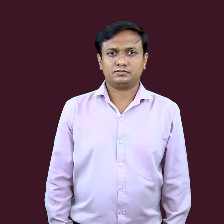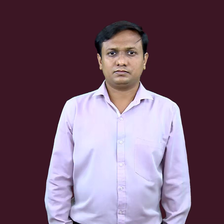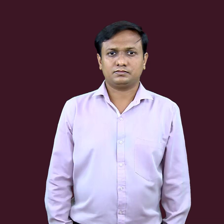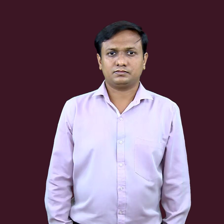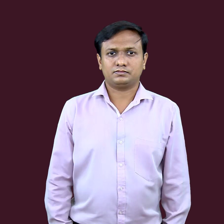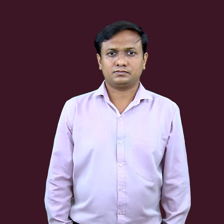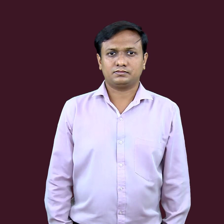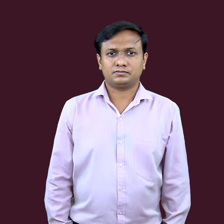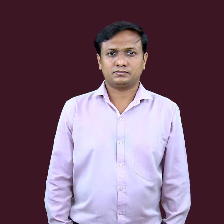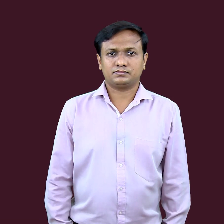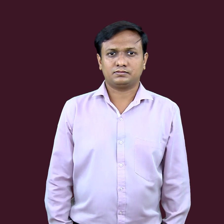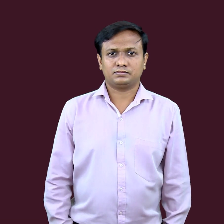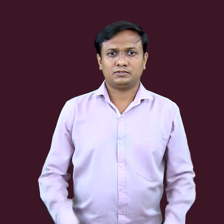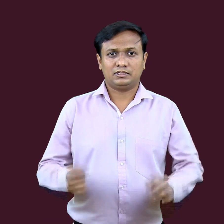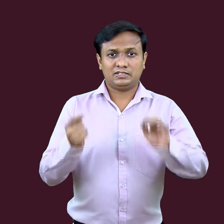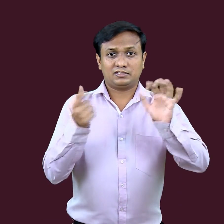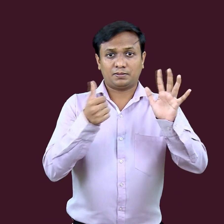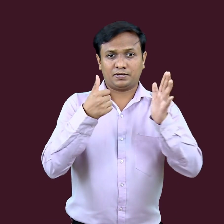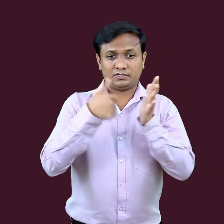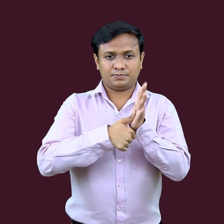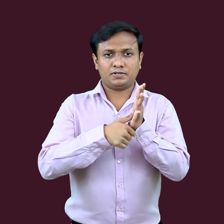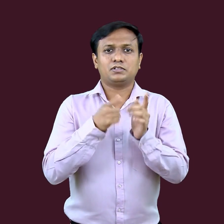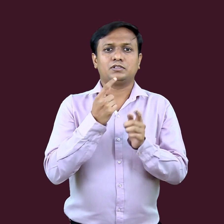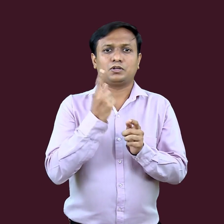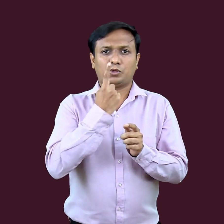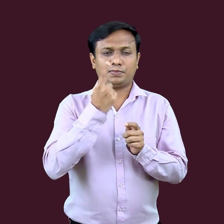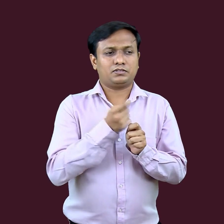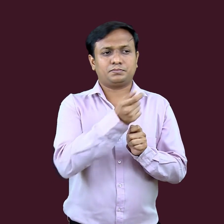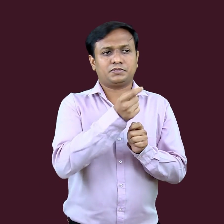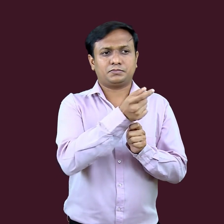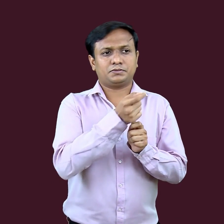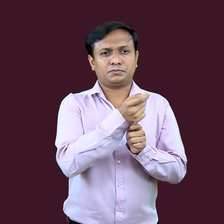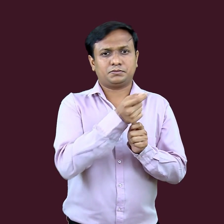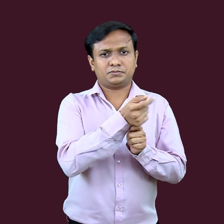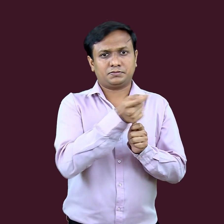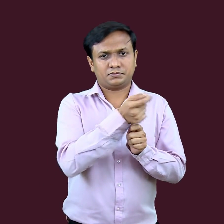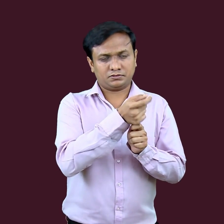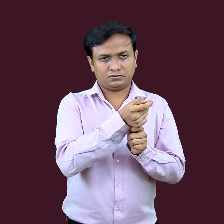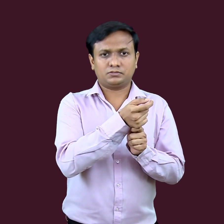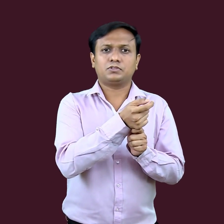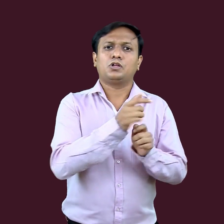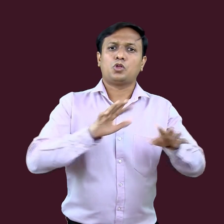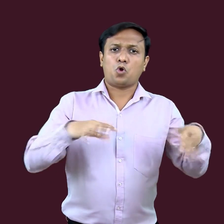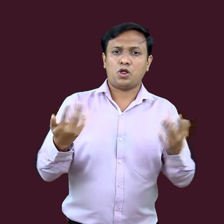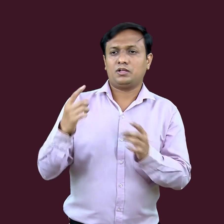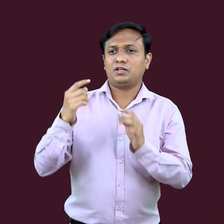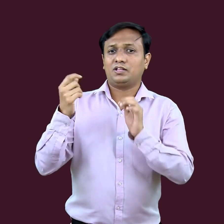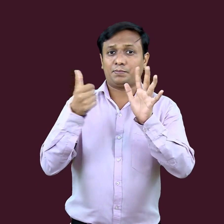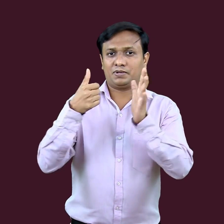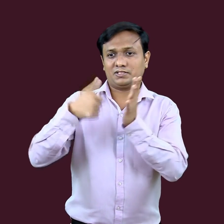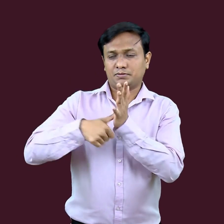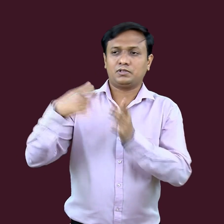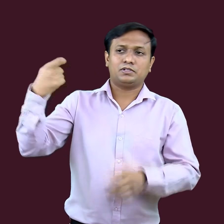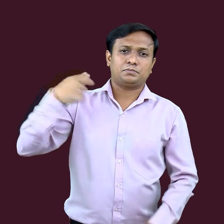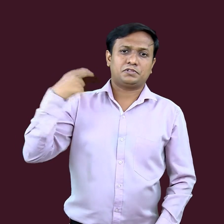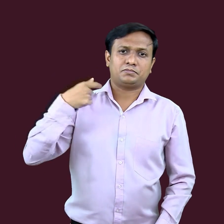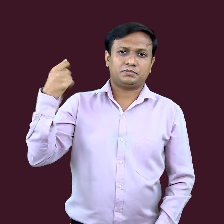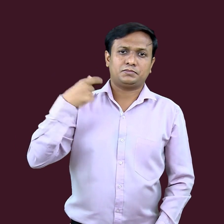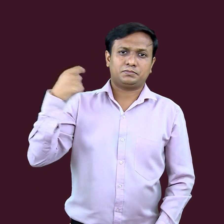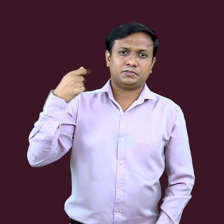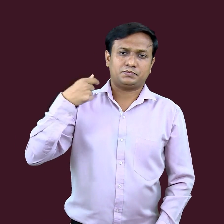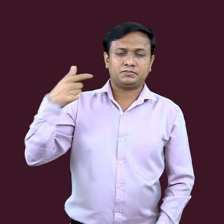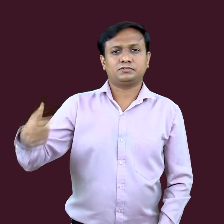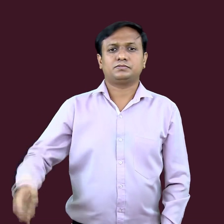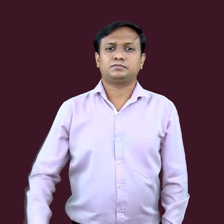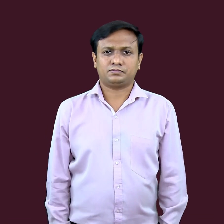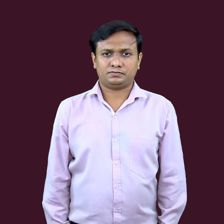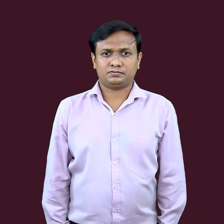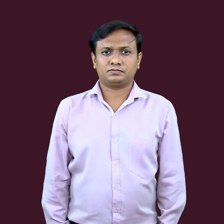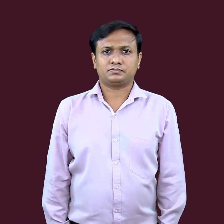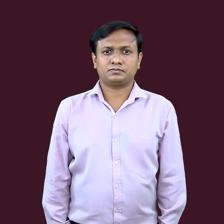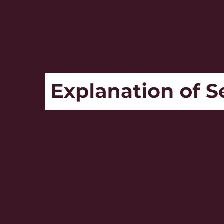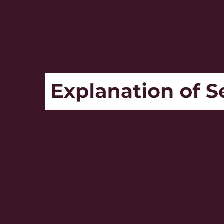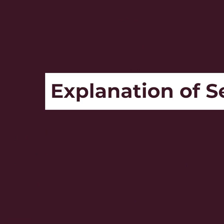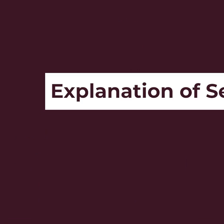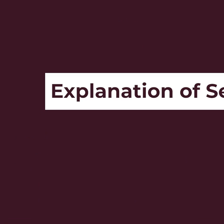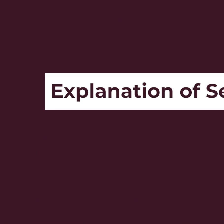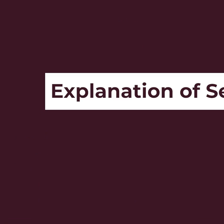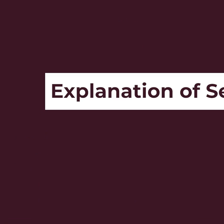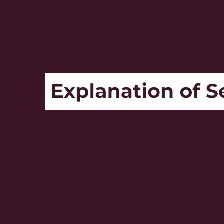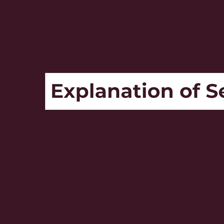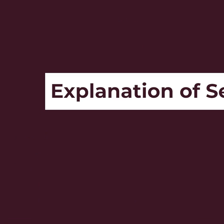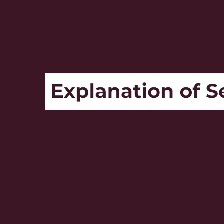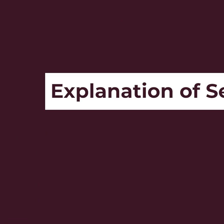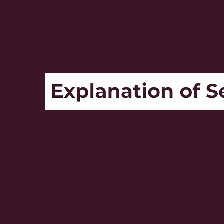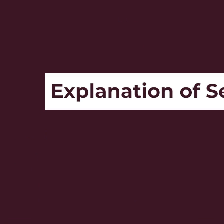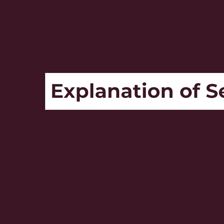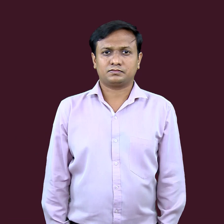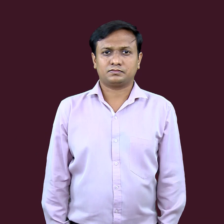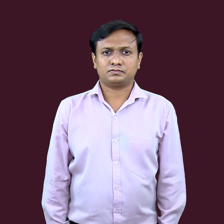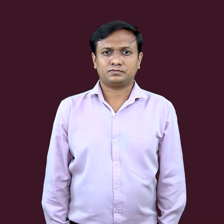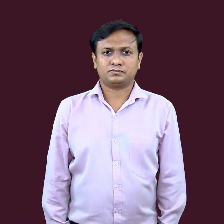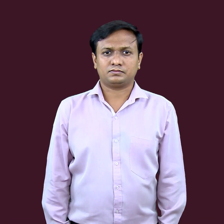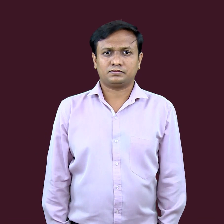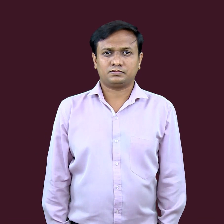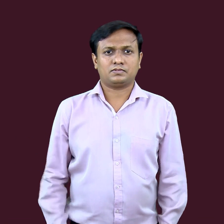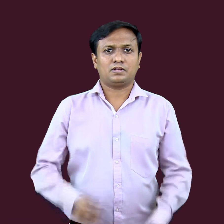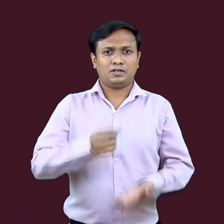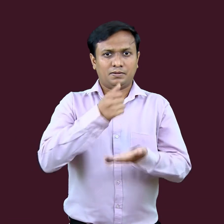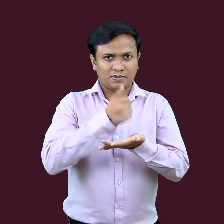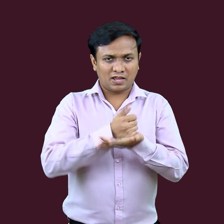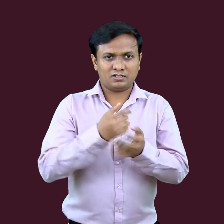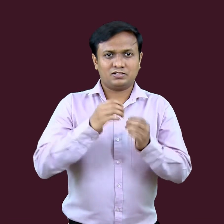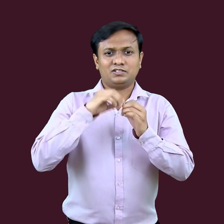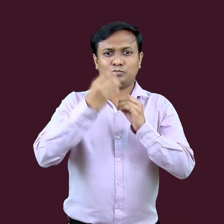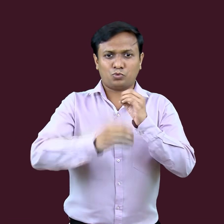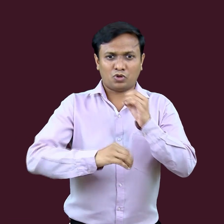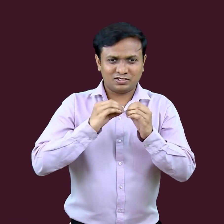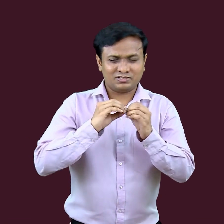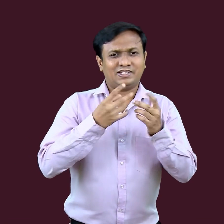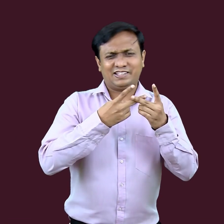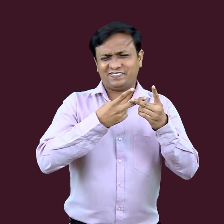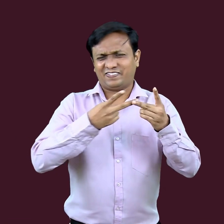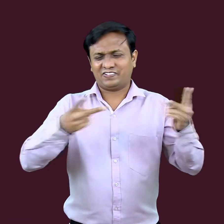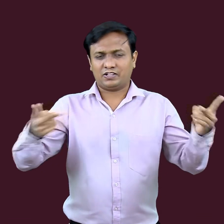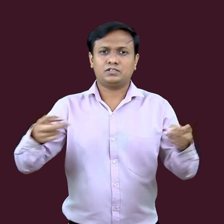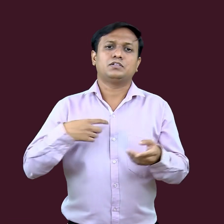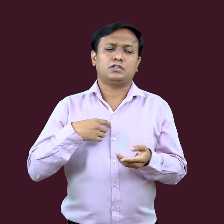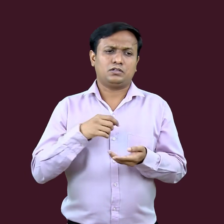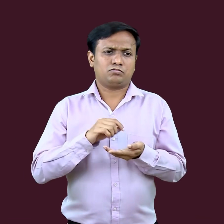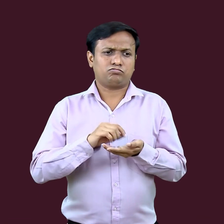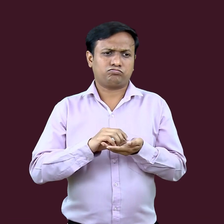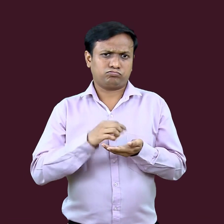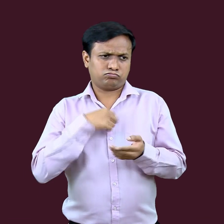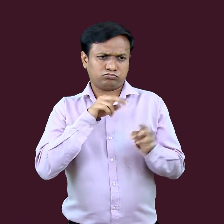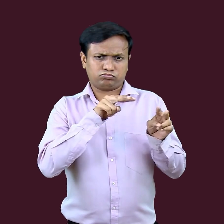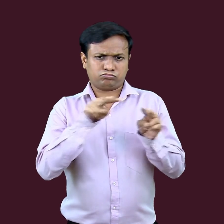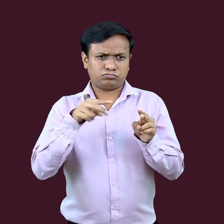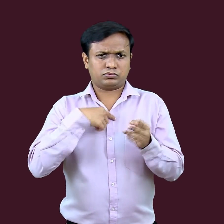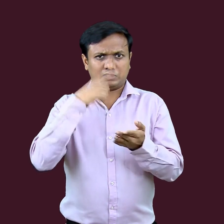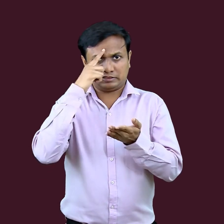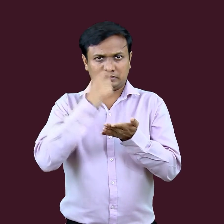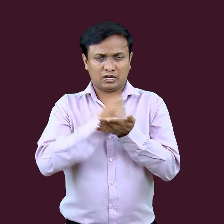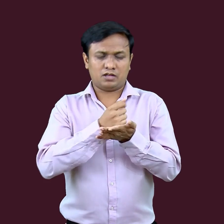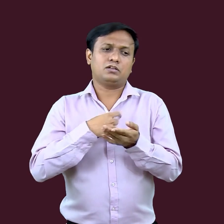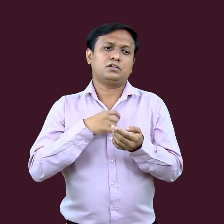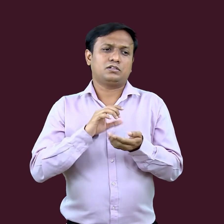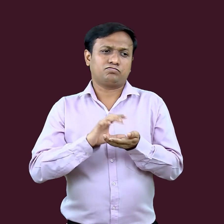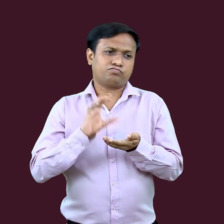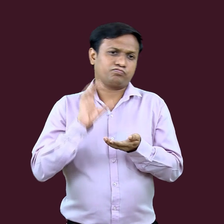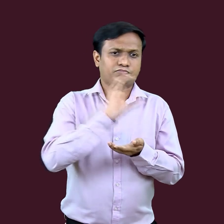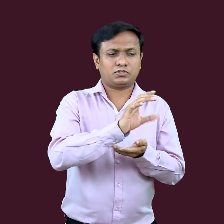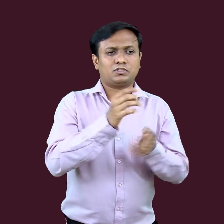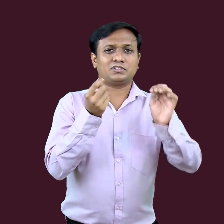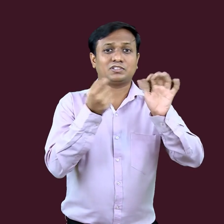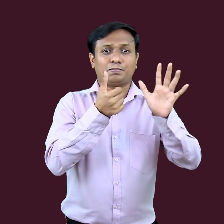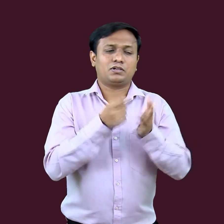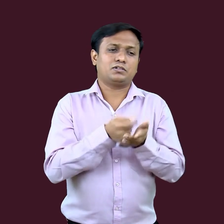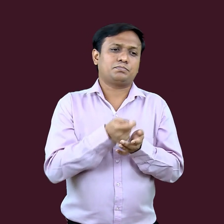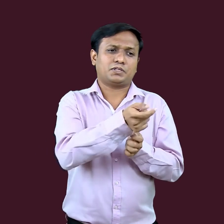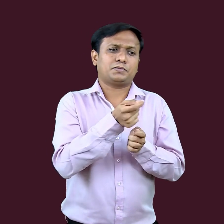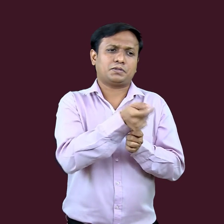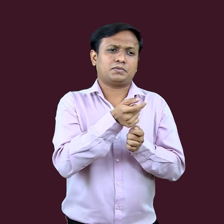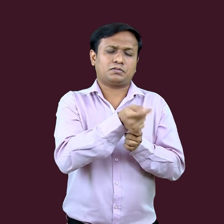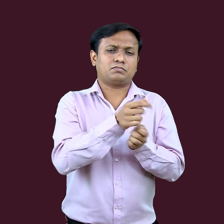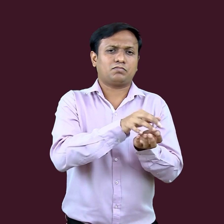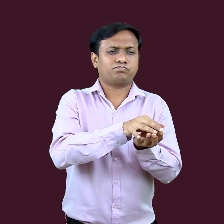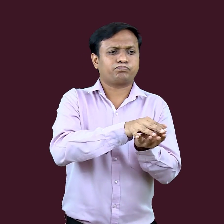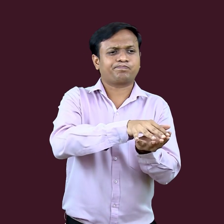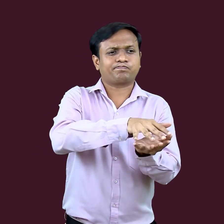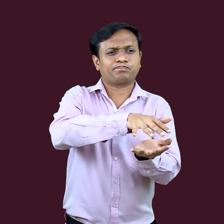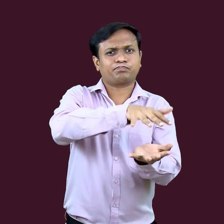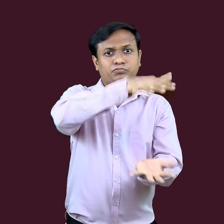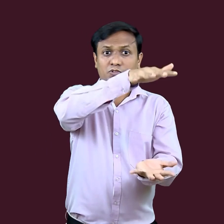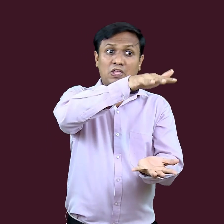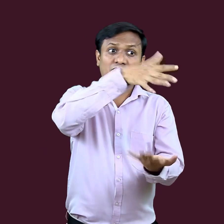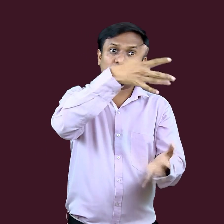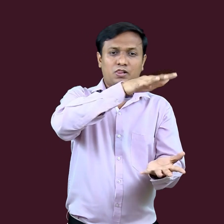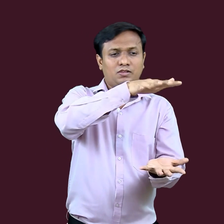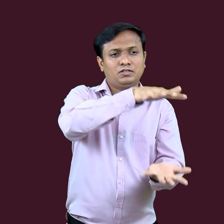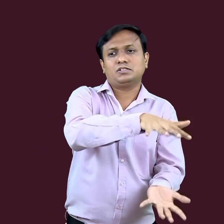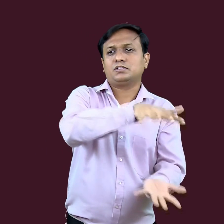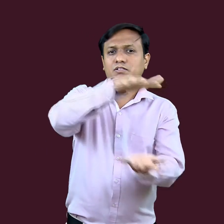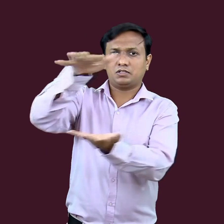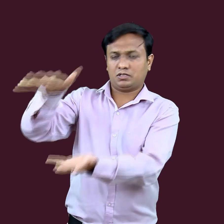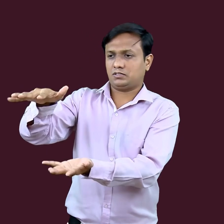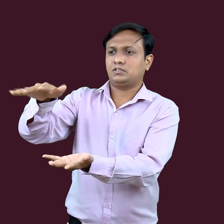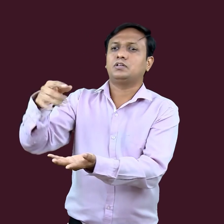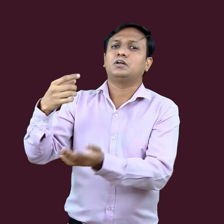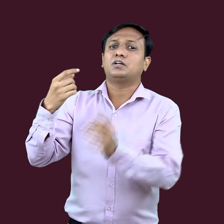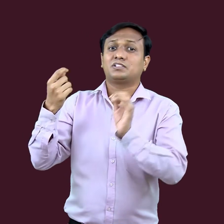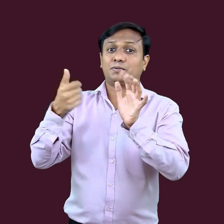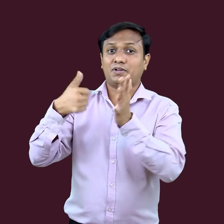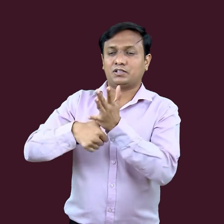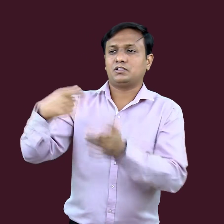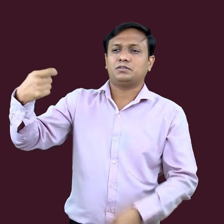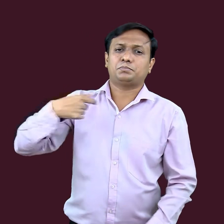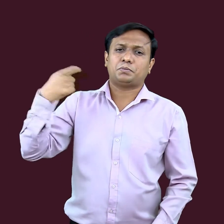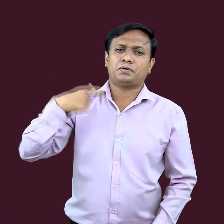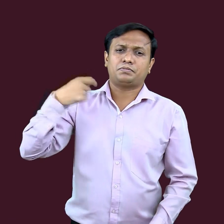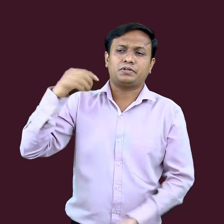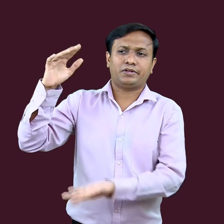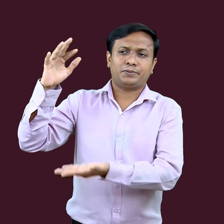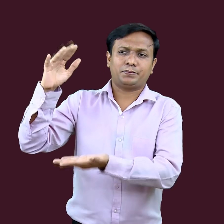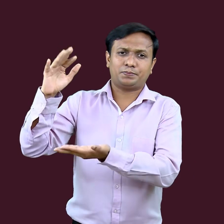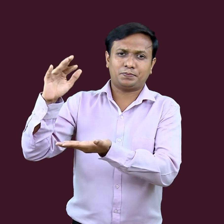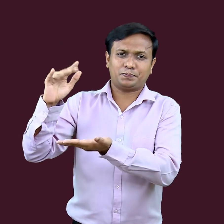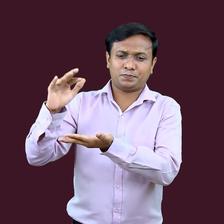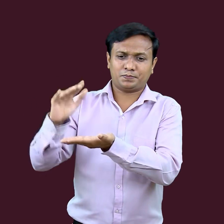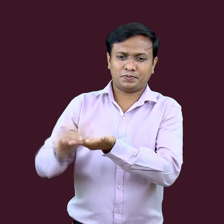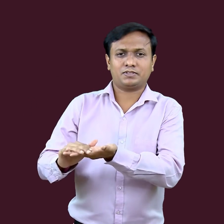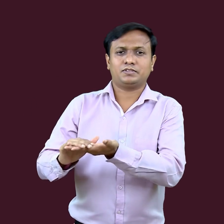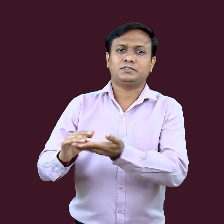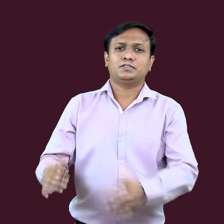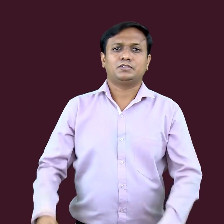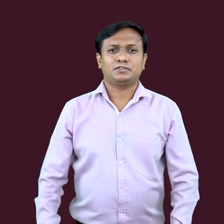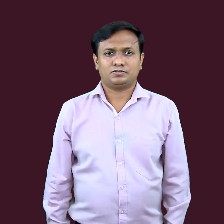Semi Annual Interest